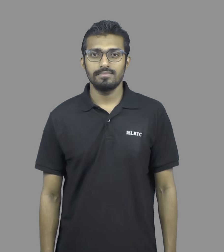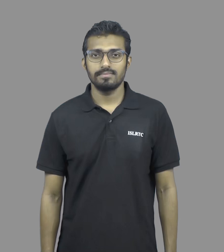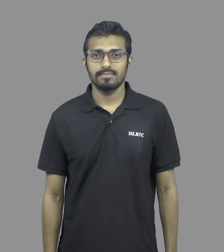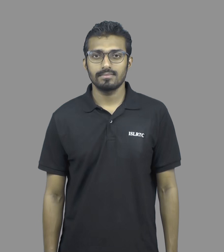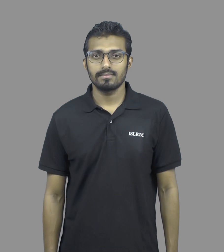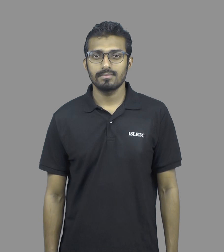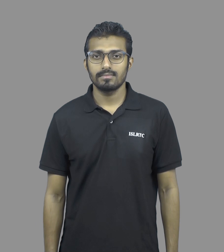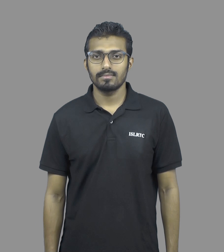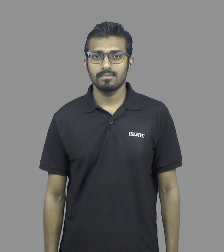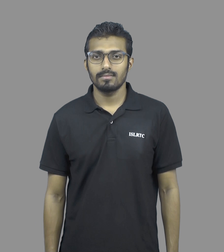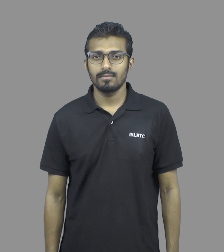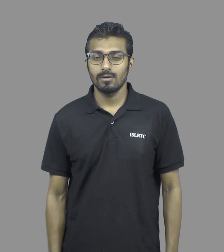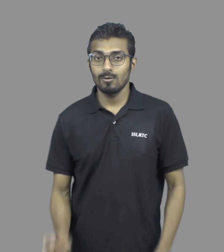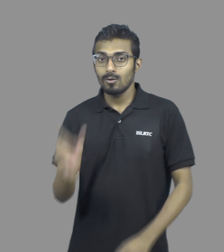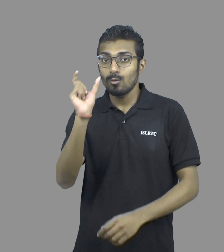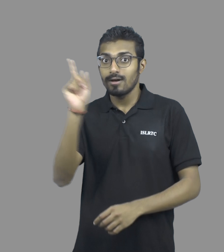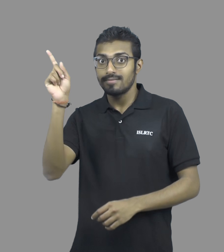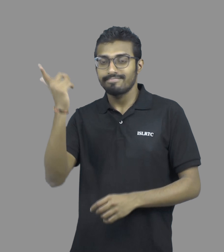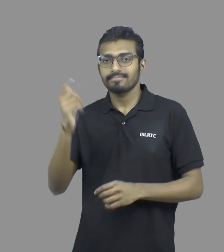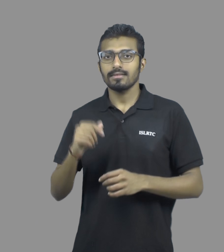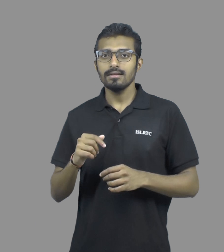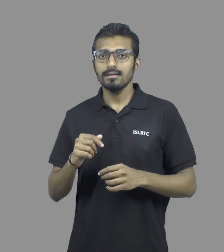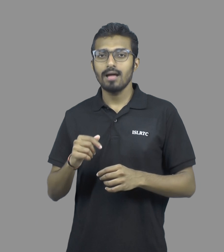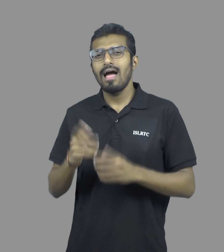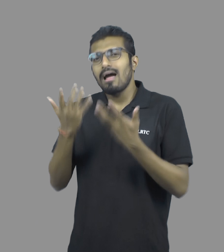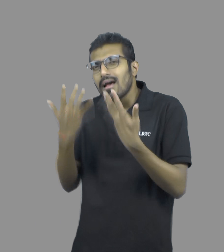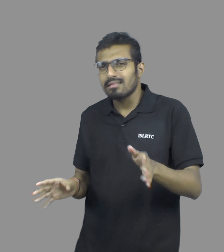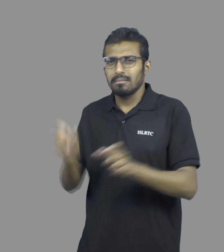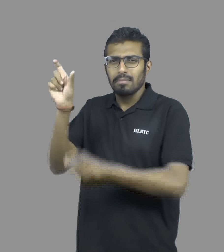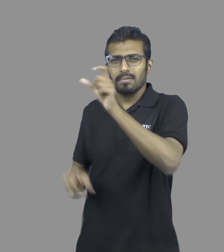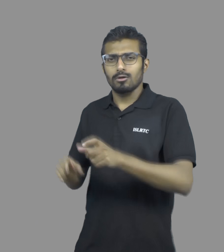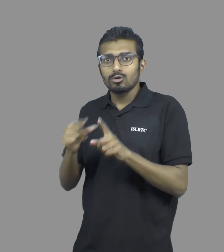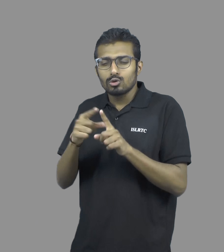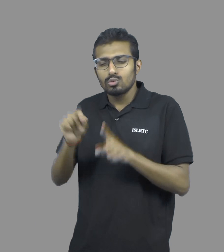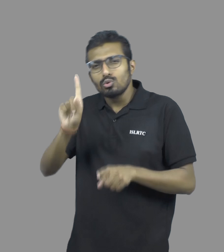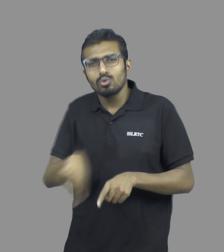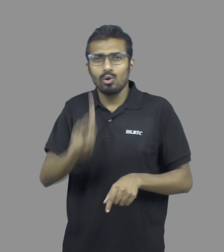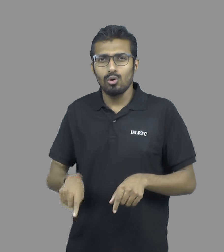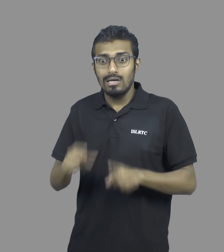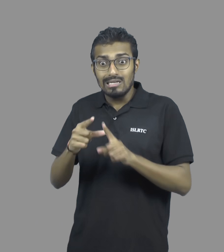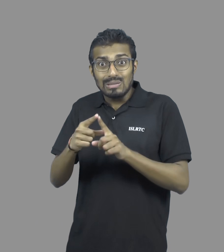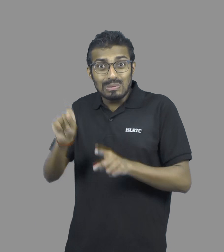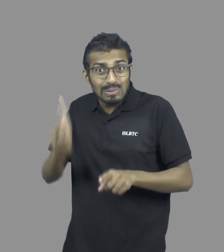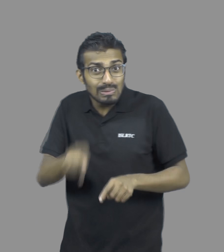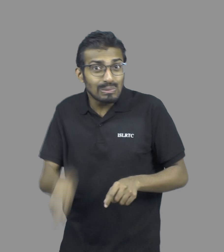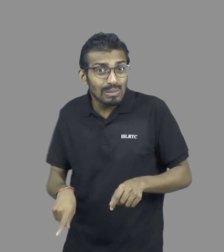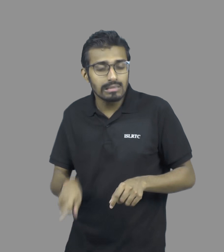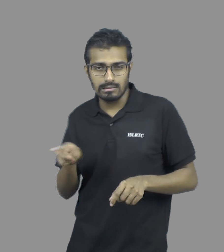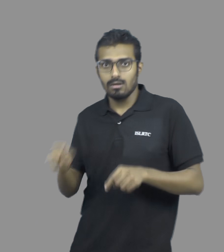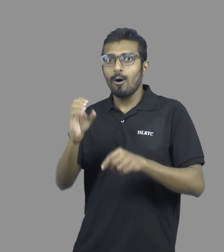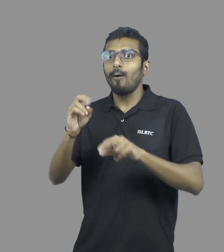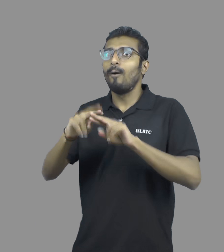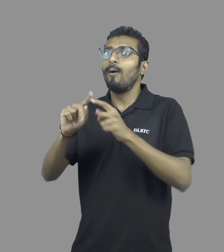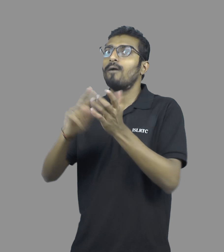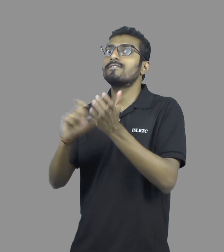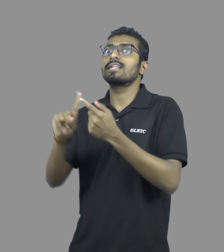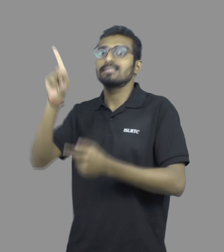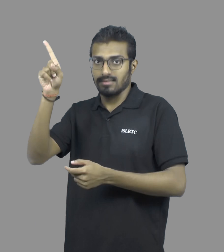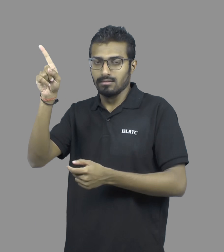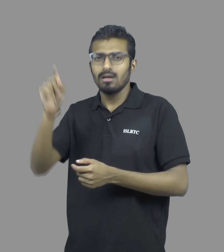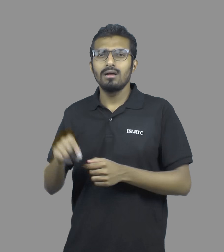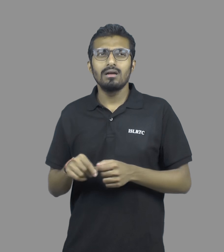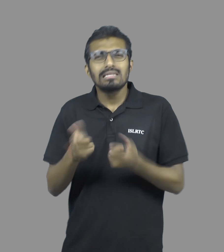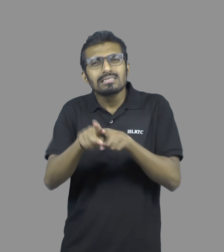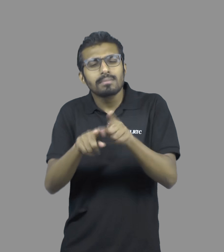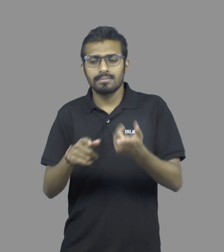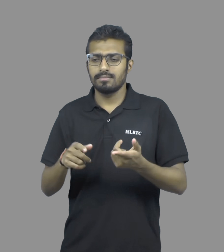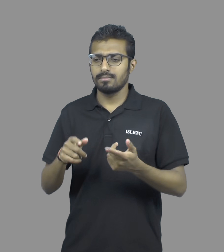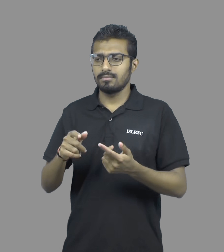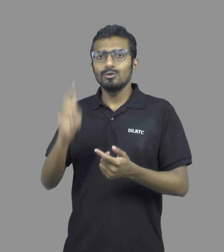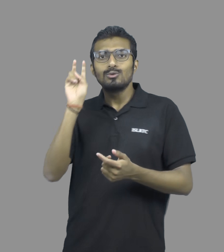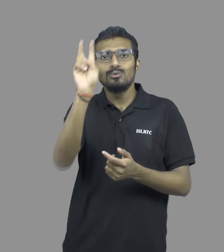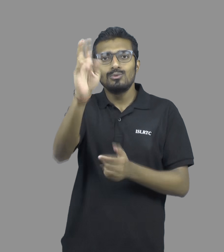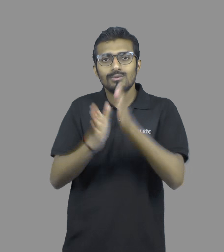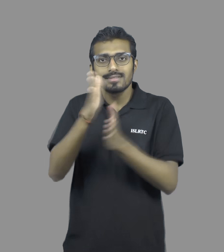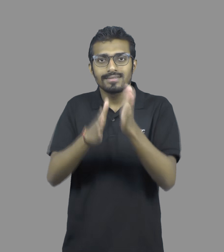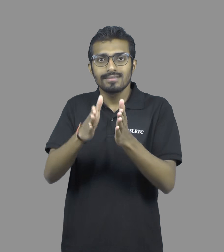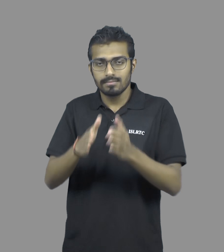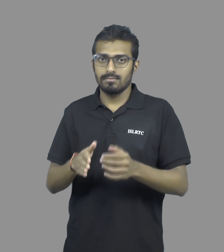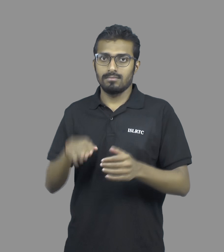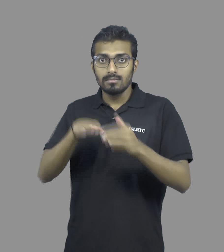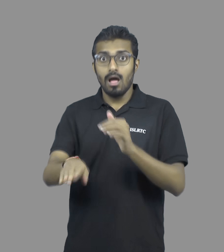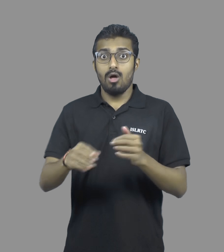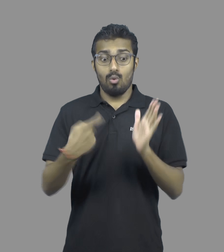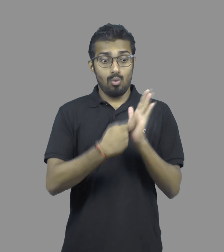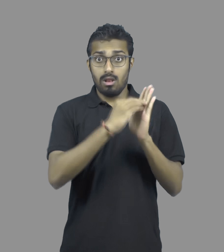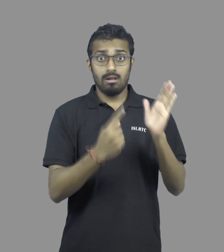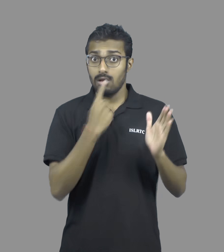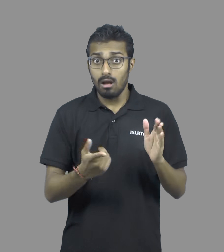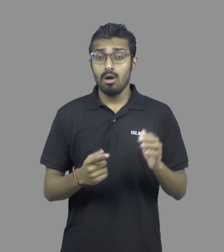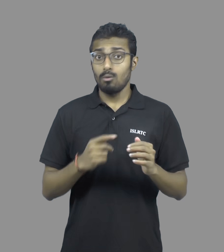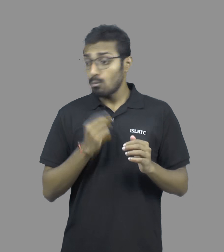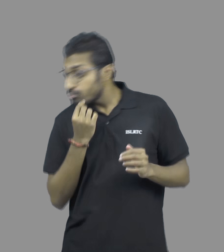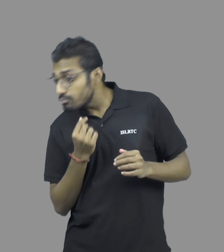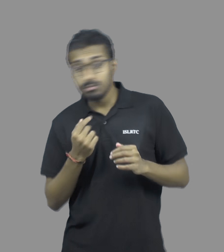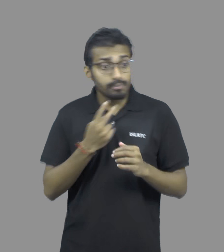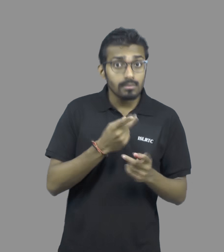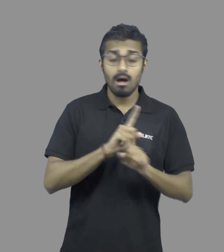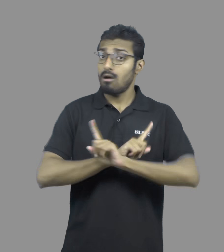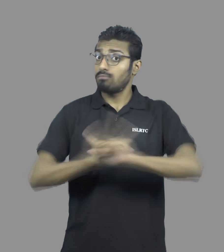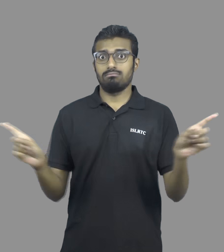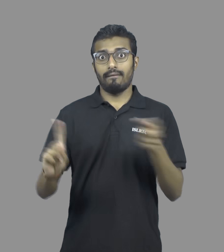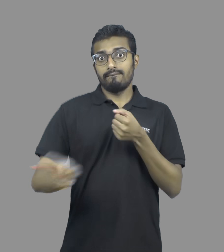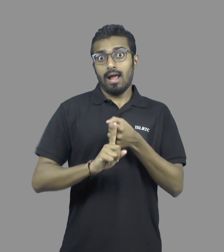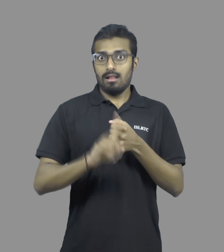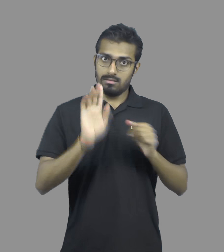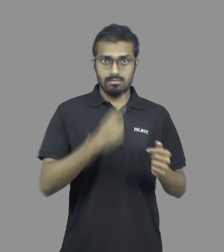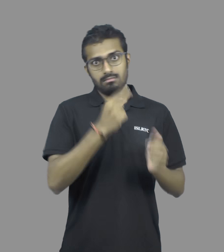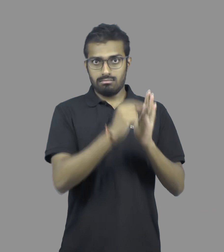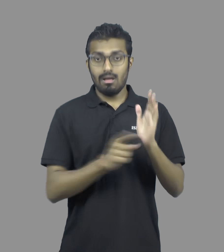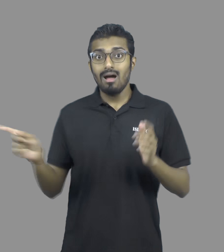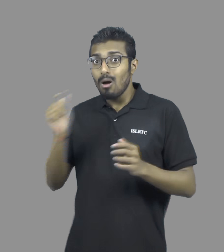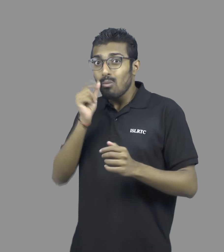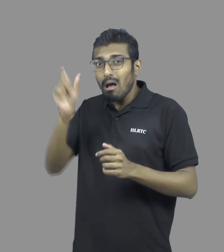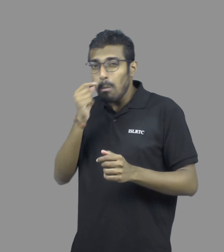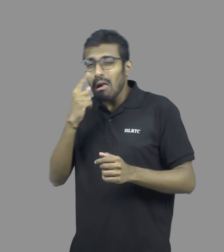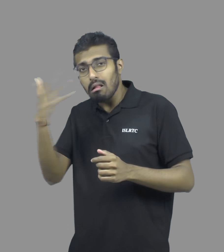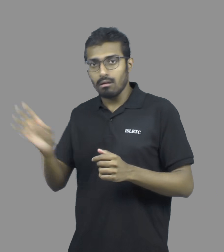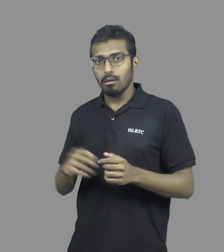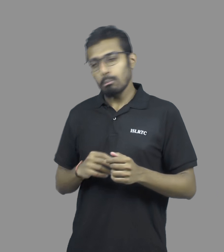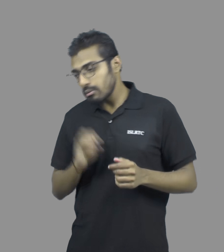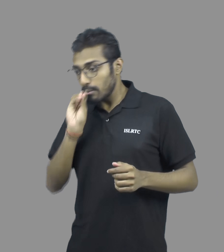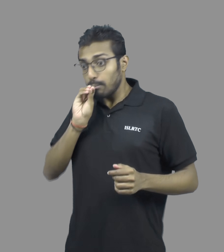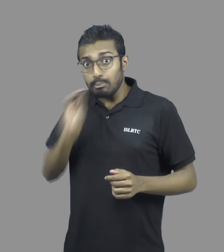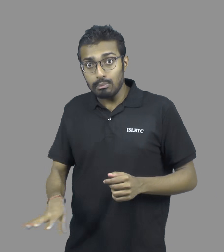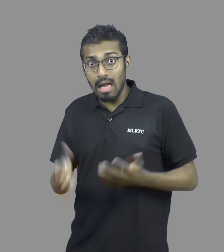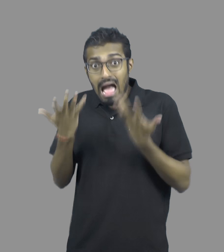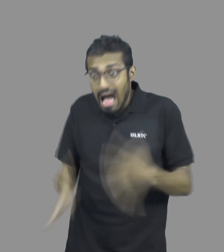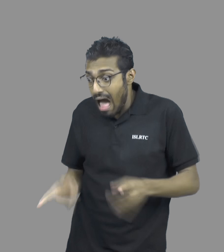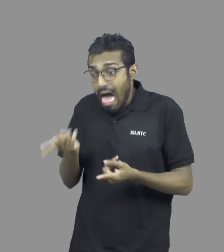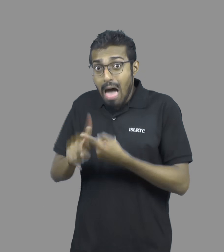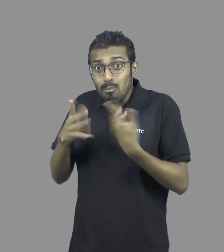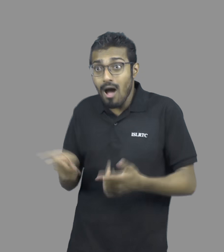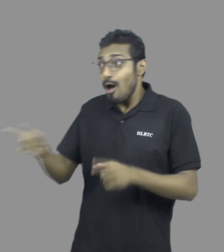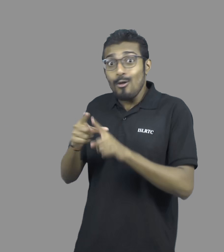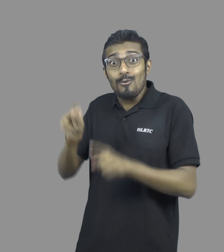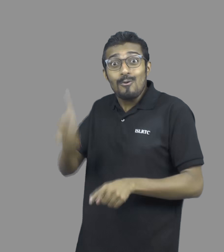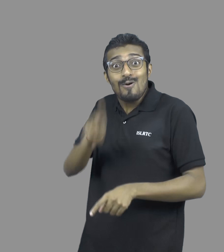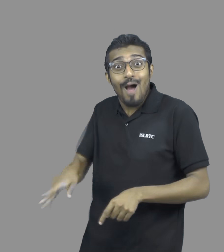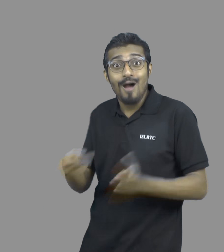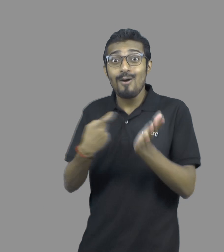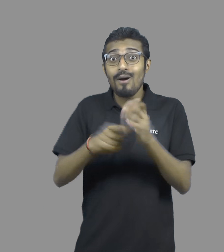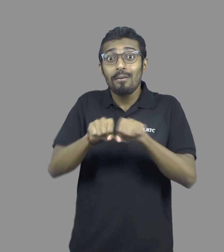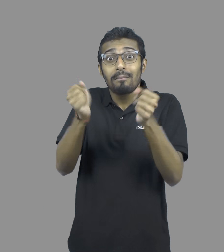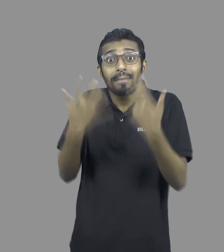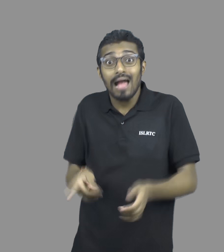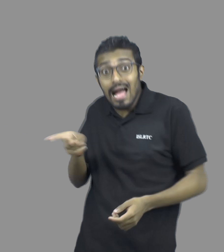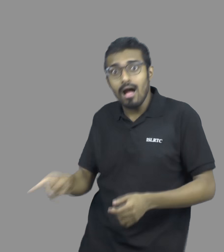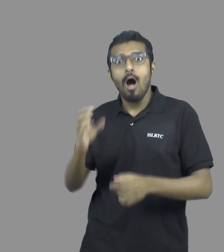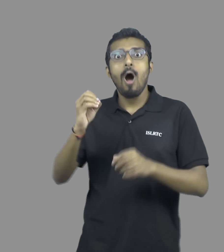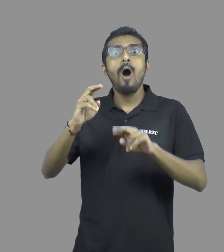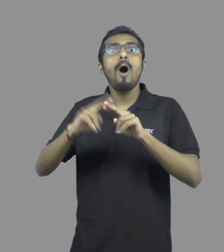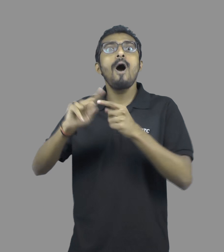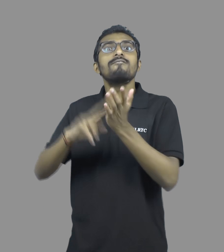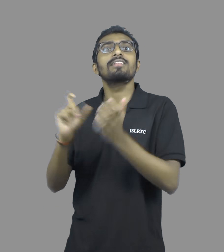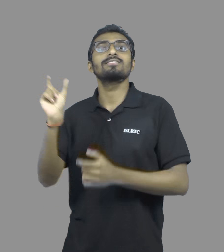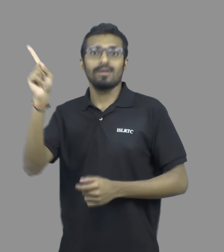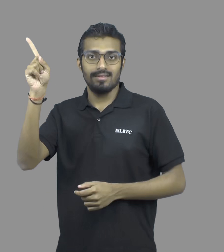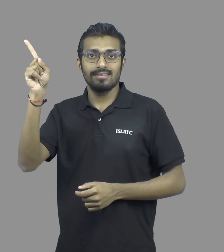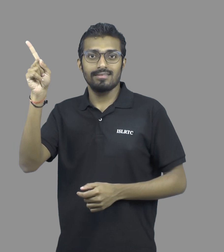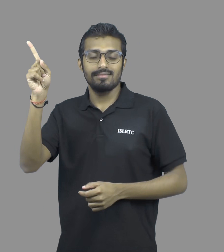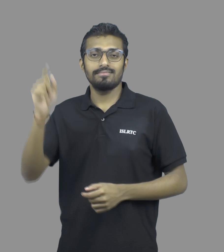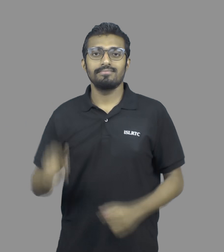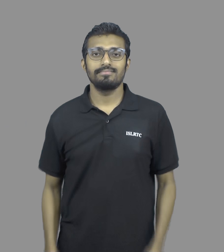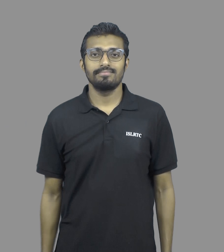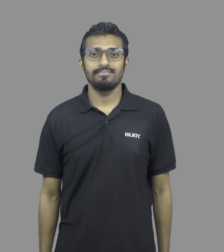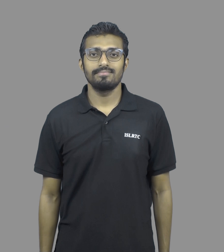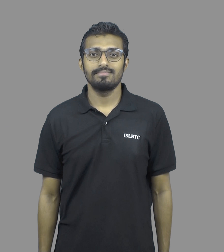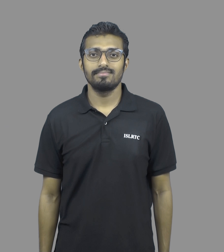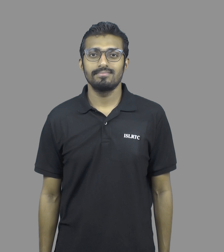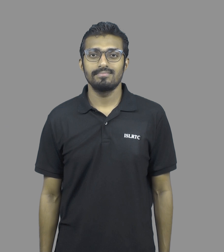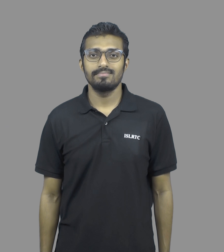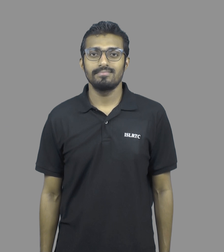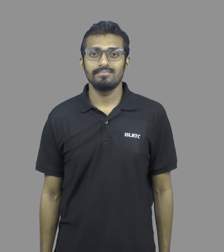Offence